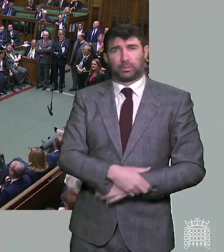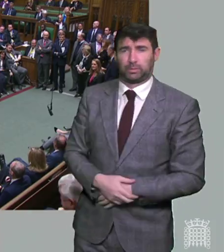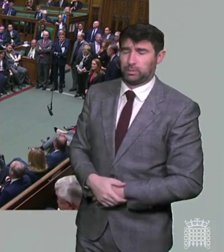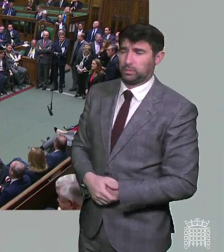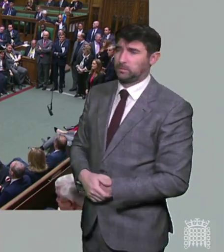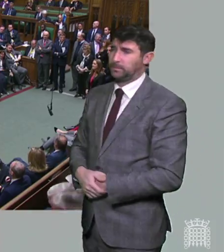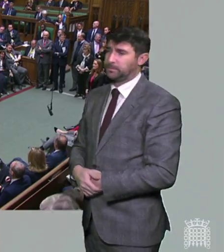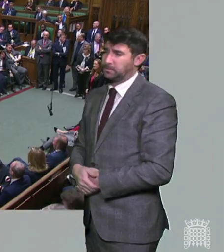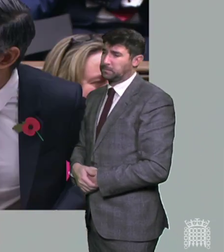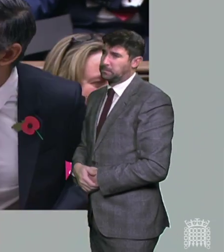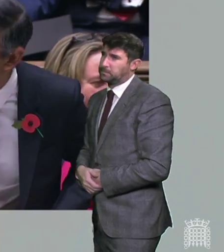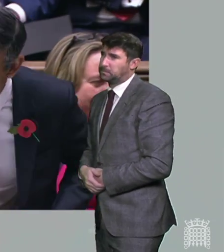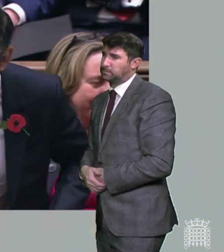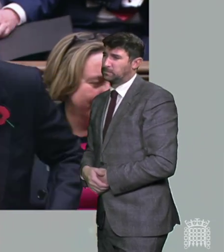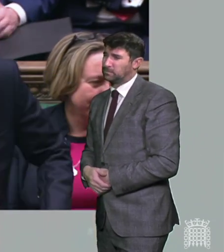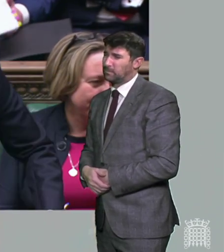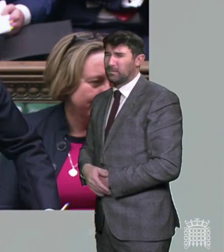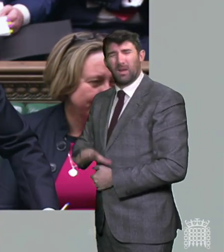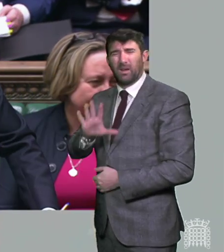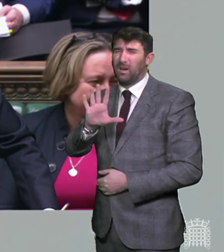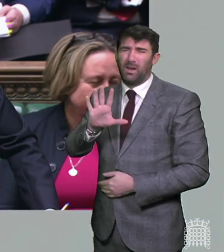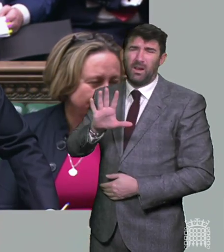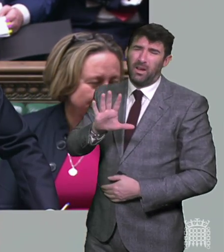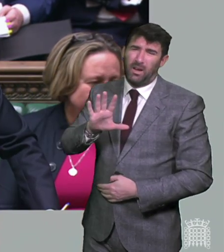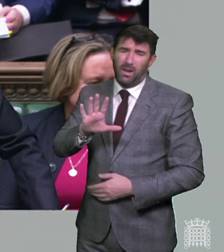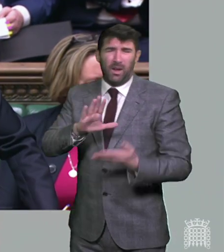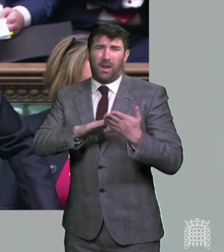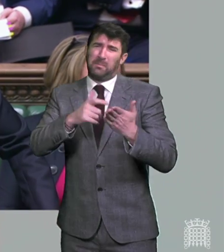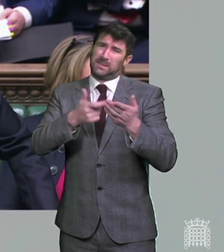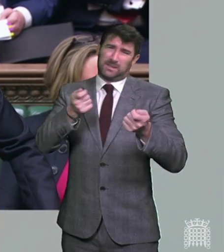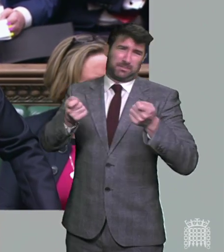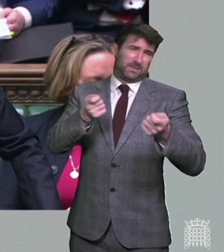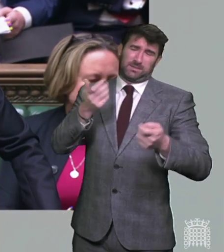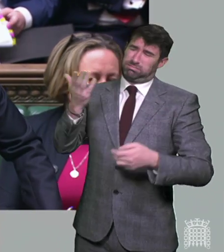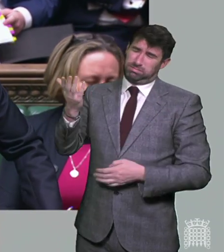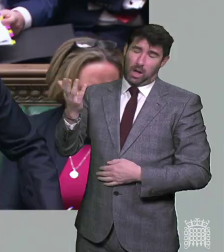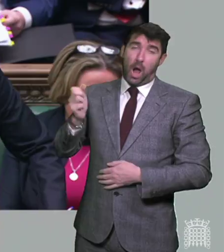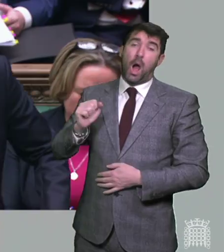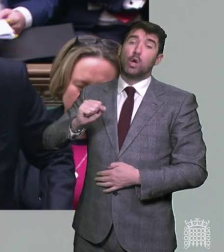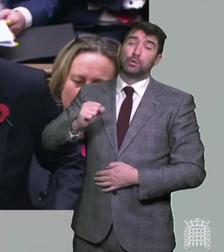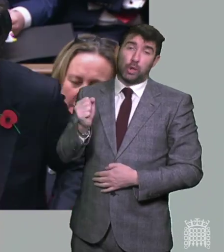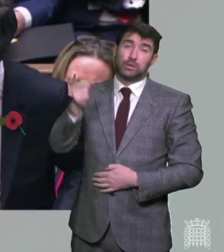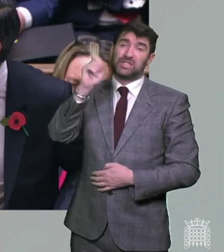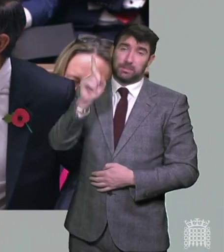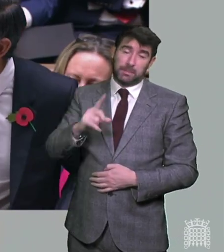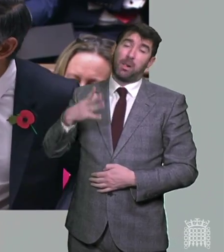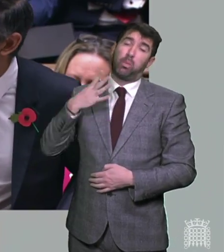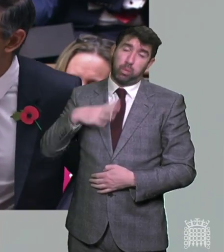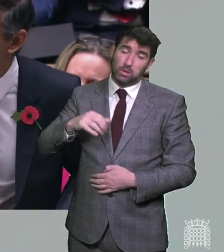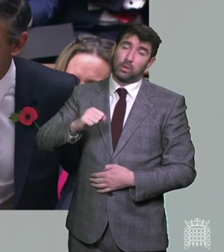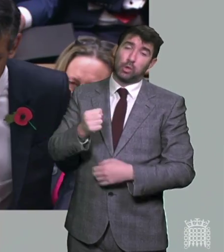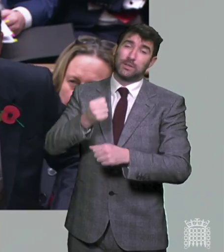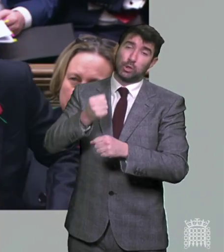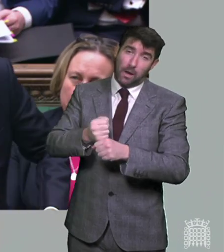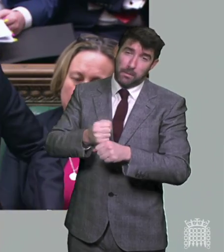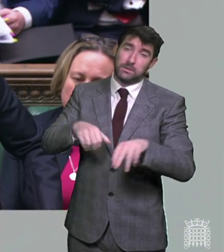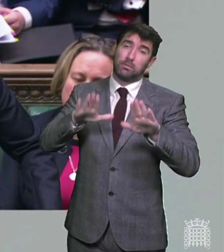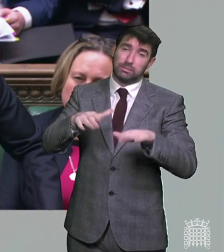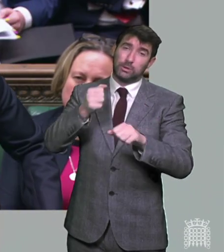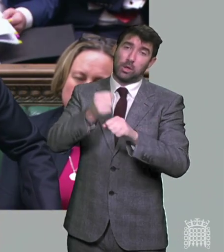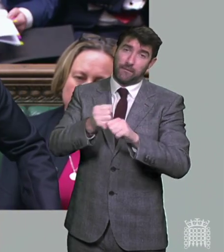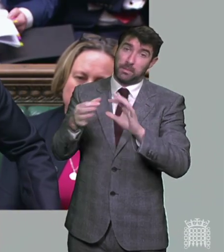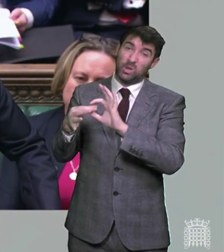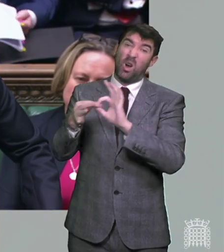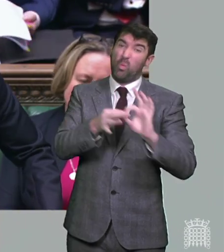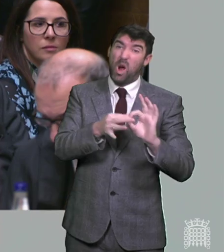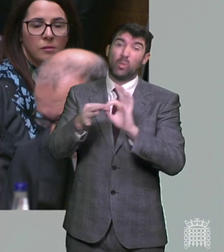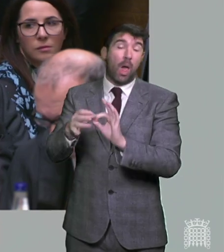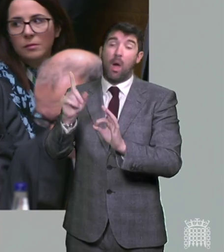What people across Scotland rightly want to see is both their Governments working constructively together to improve their lives, and that is what we will do on this side of the House.